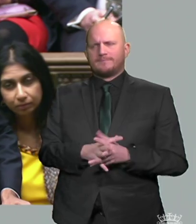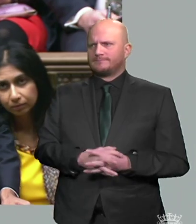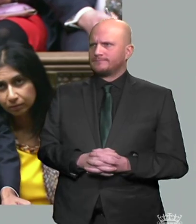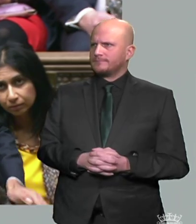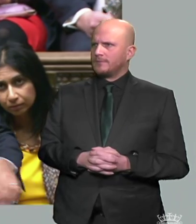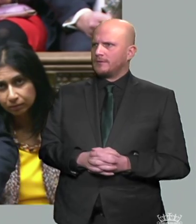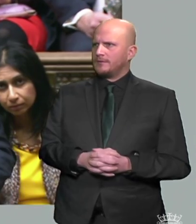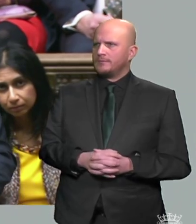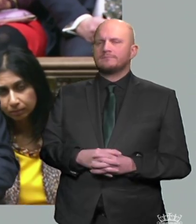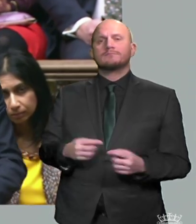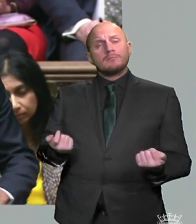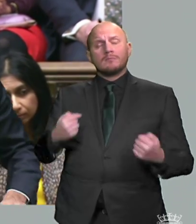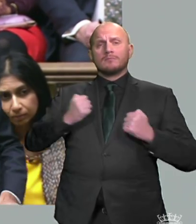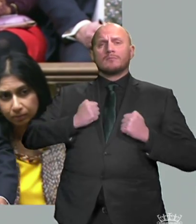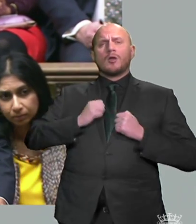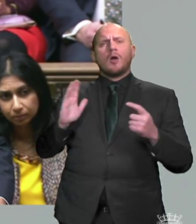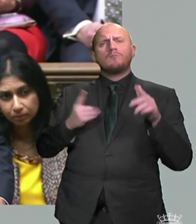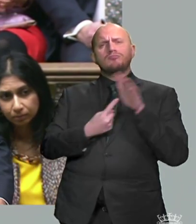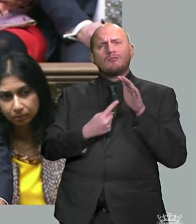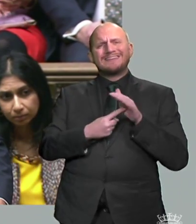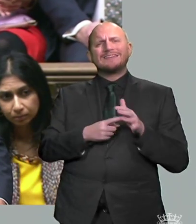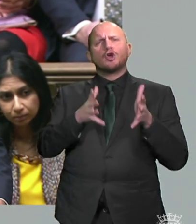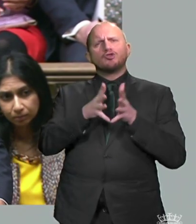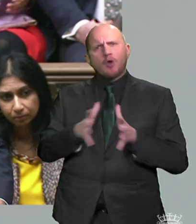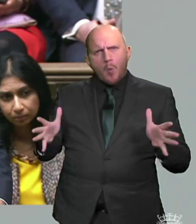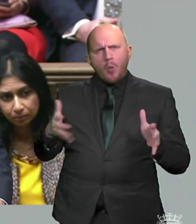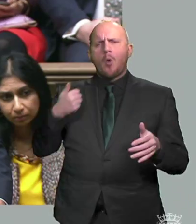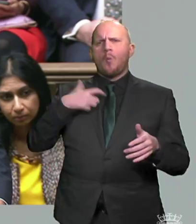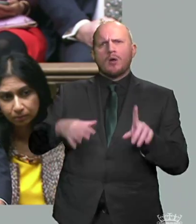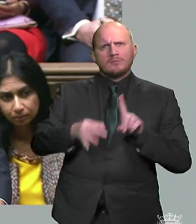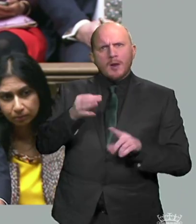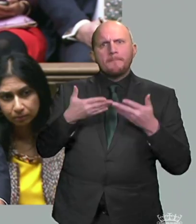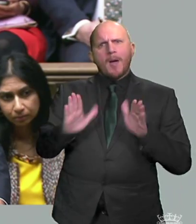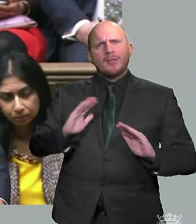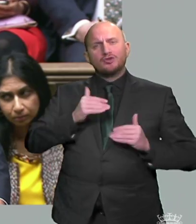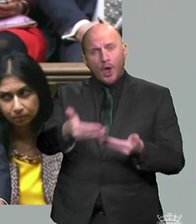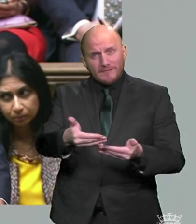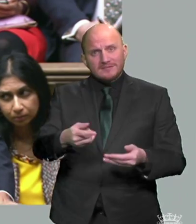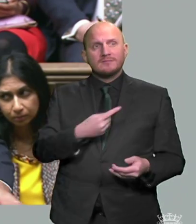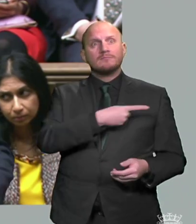Our priorities are growth, investing in public services and giving businesses the confidence that they need to invest.